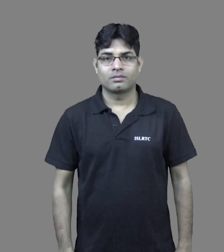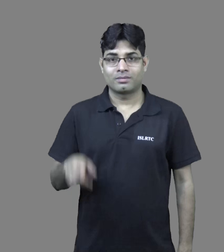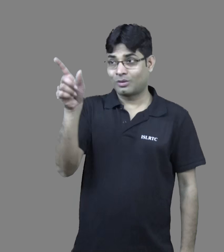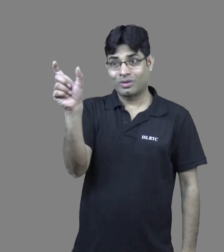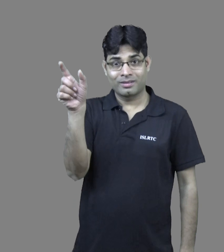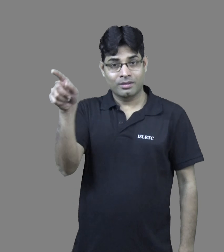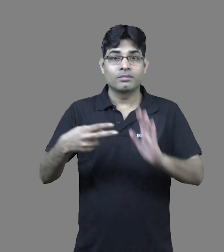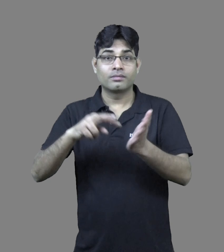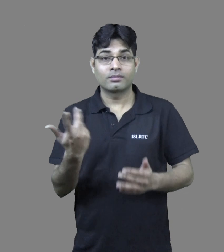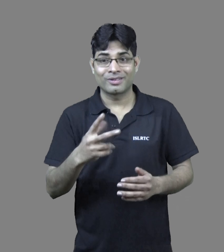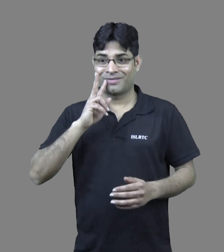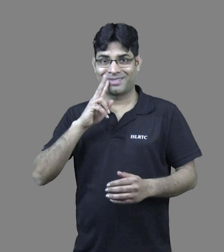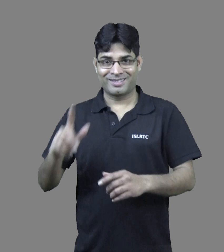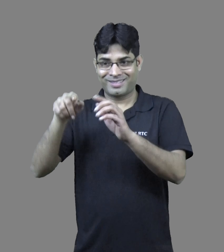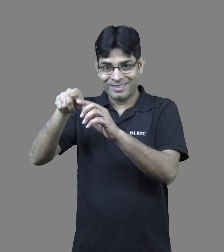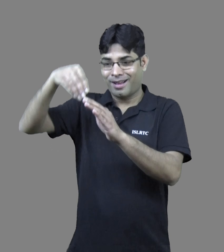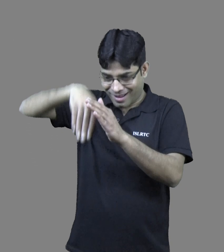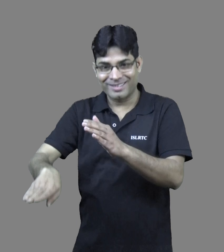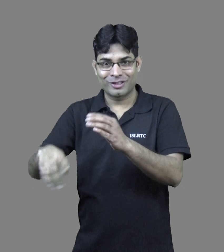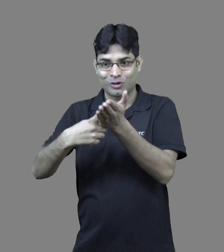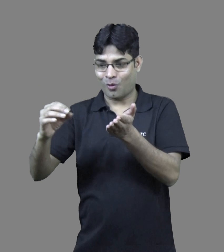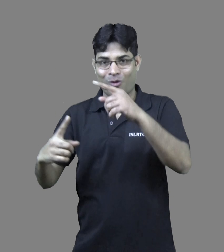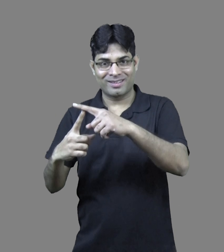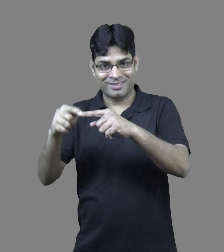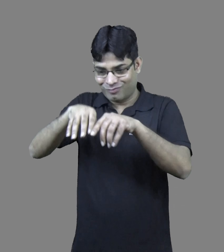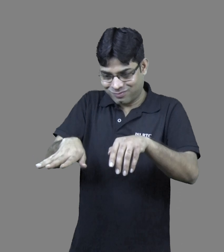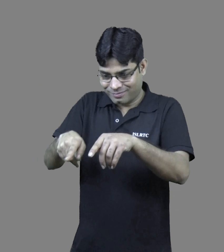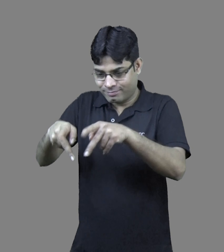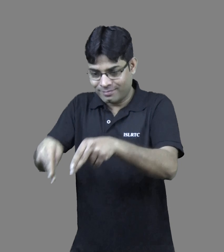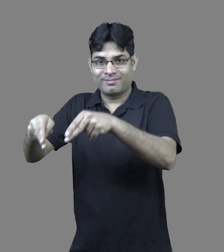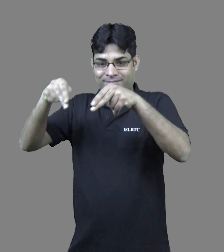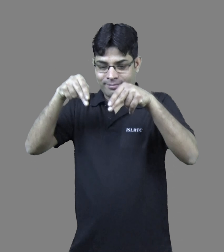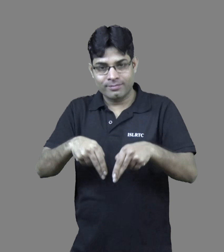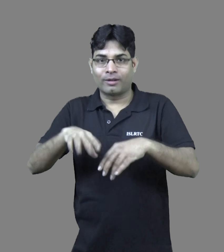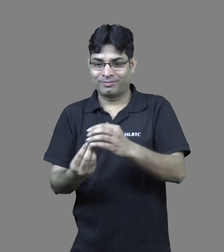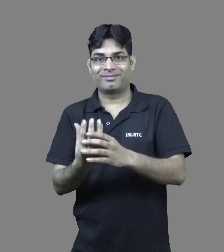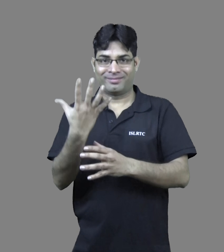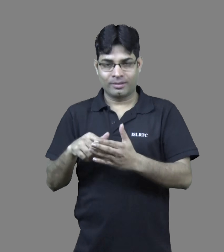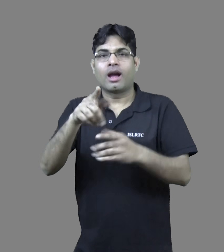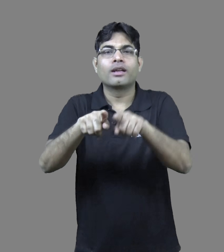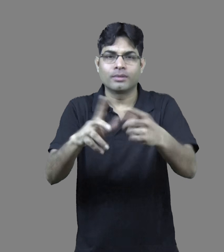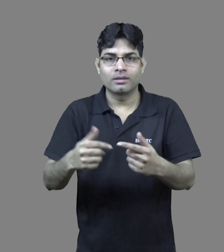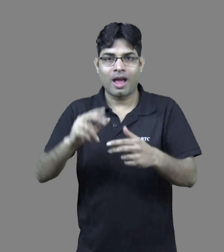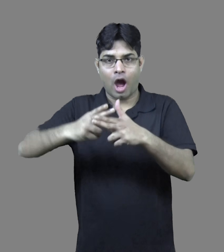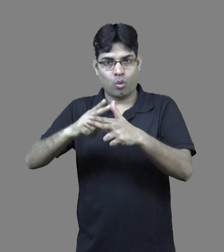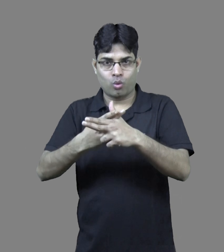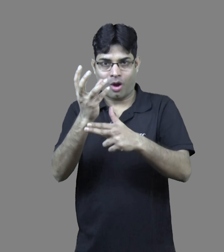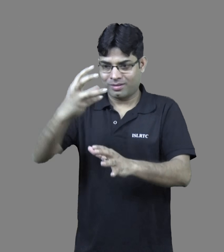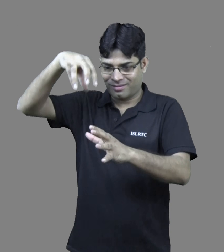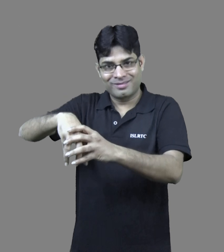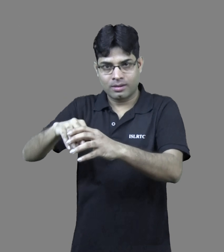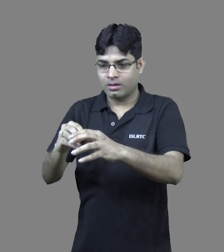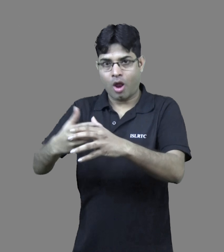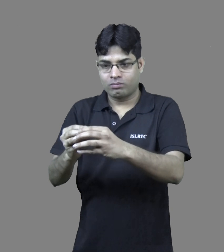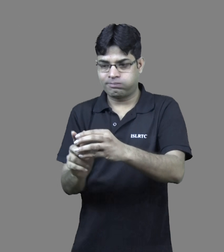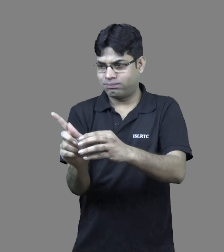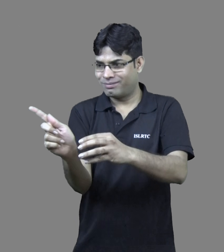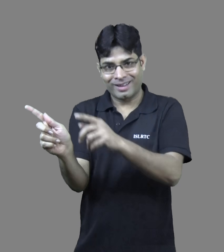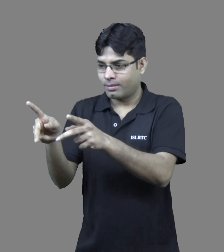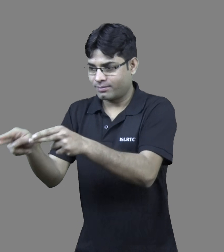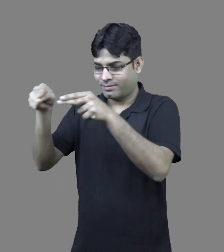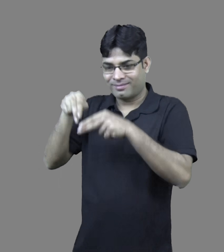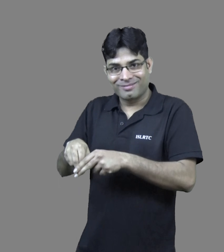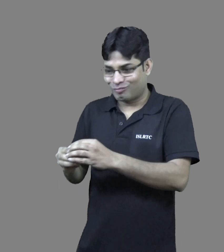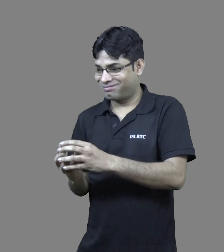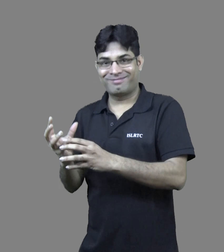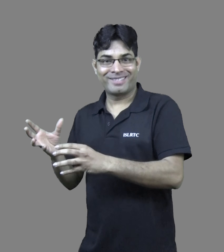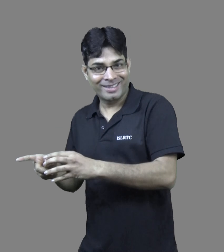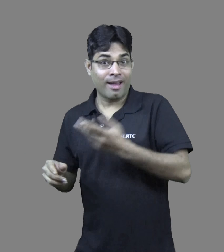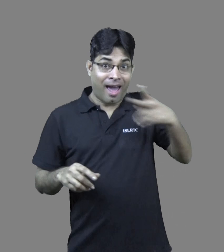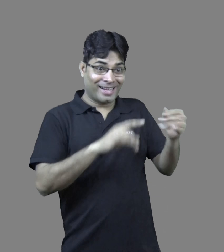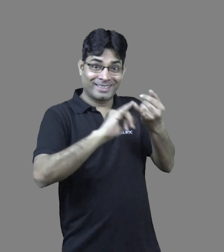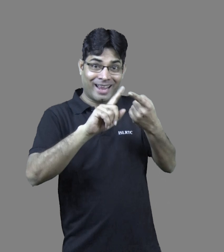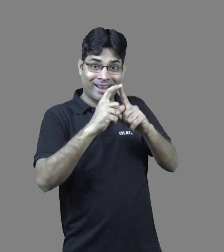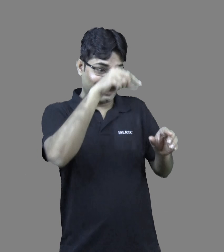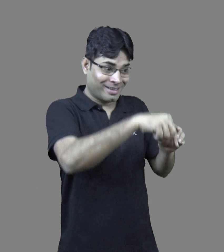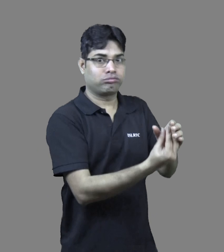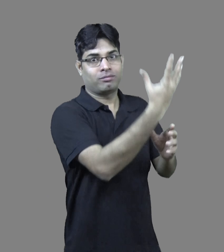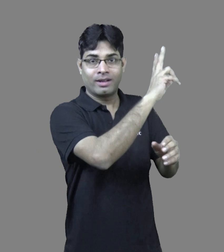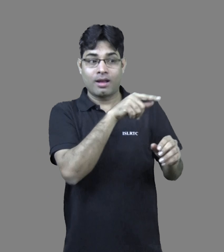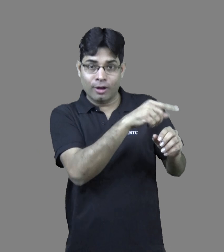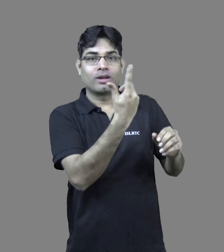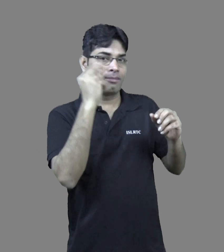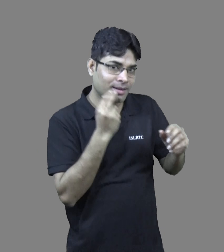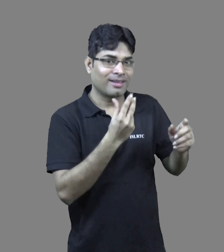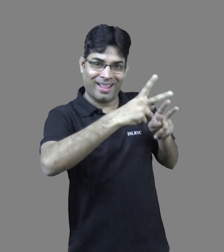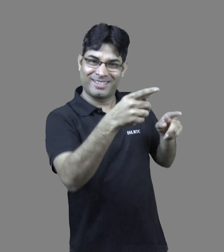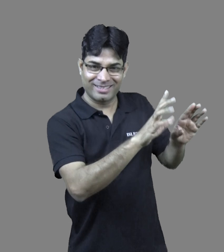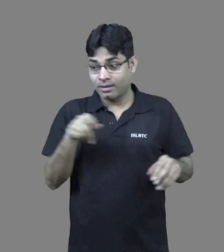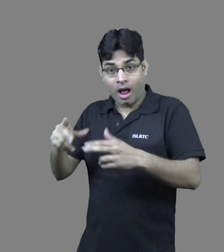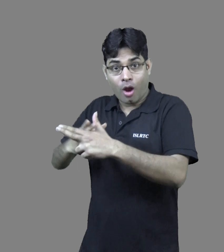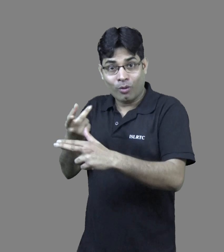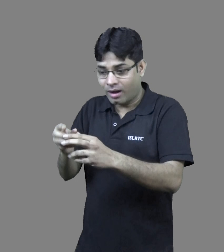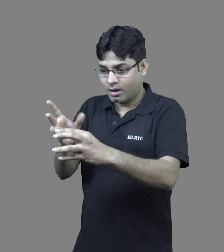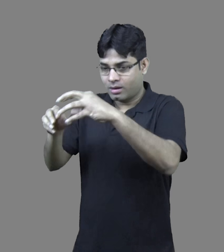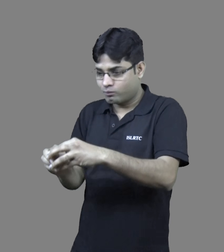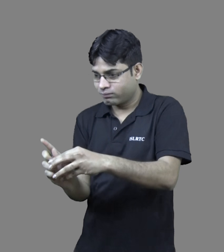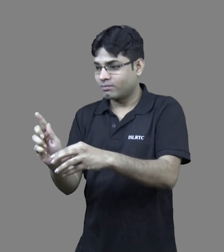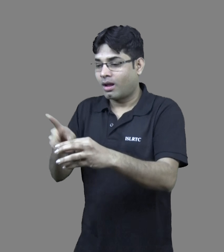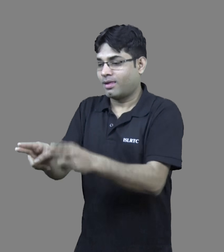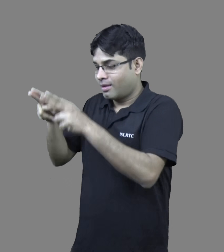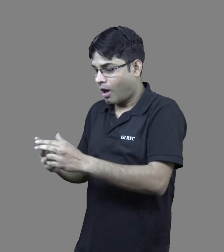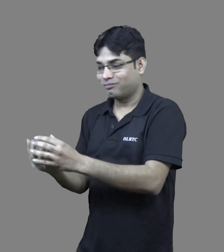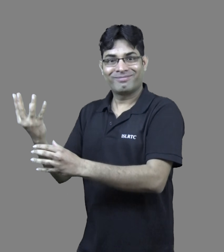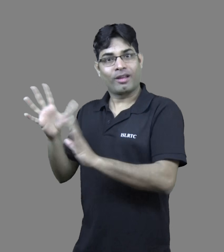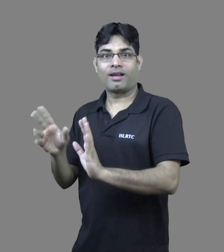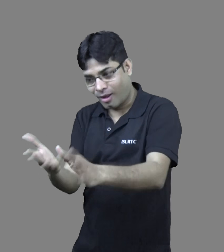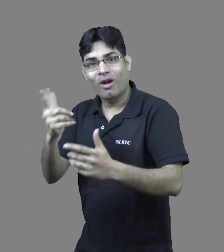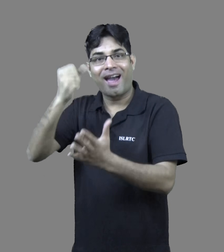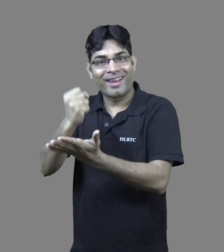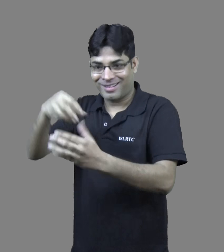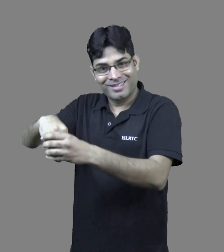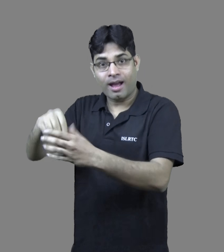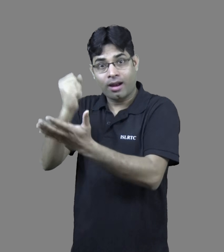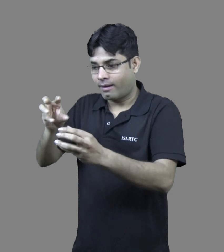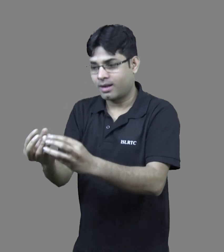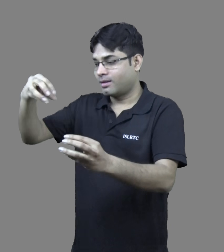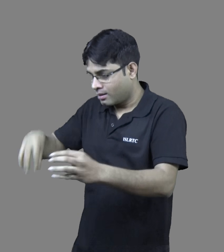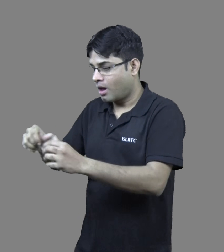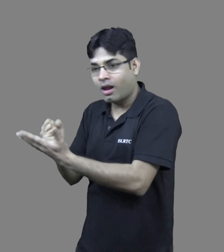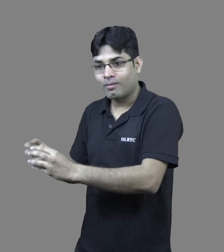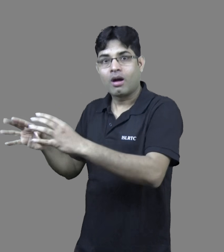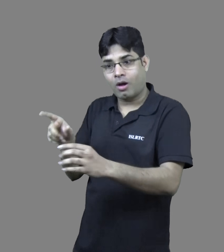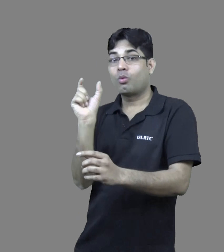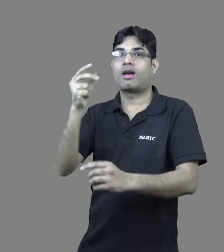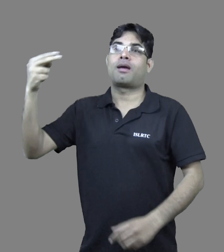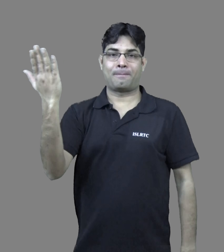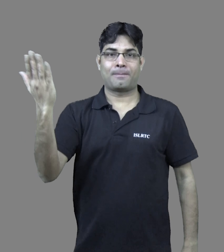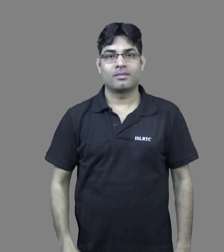By Bulb Roots Rhizomes